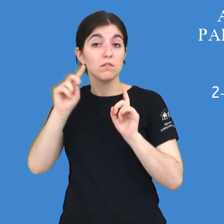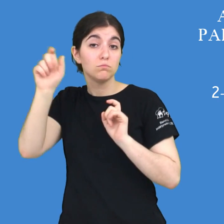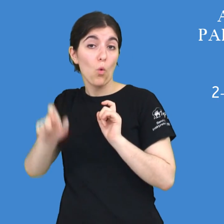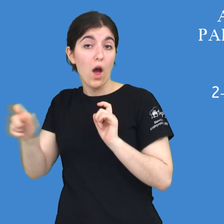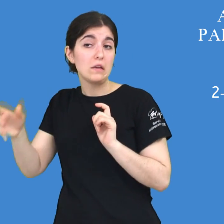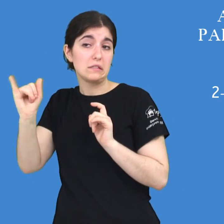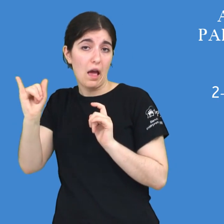persona